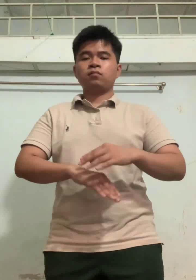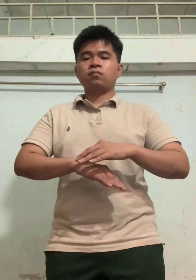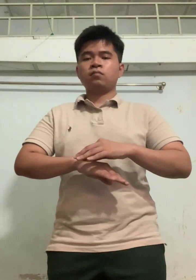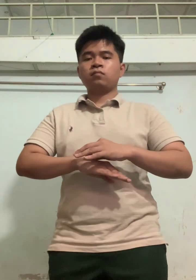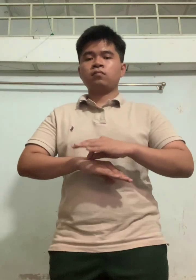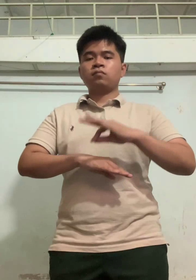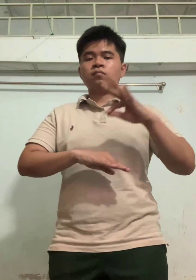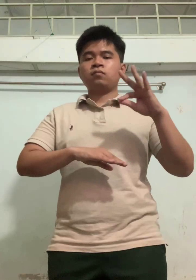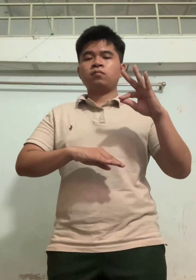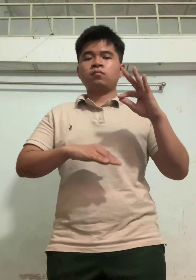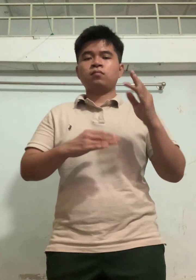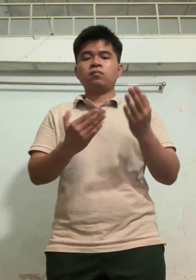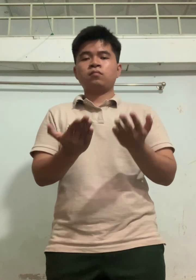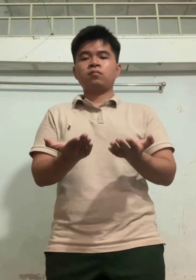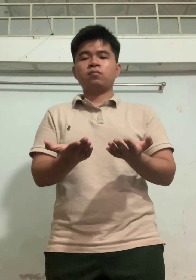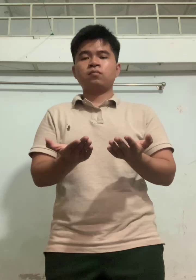tuan nay